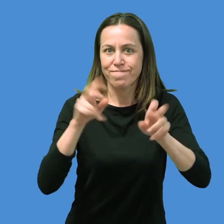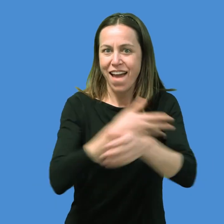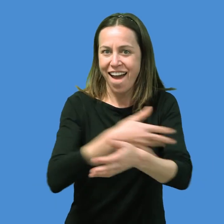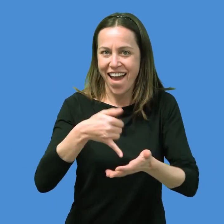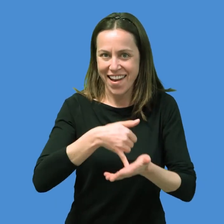sangre